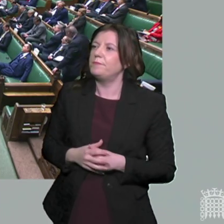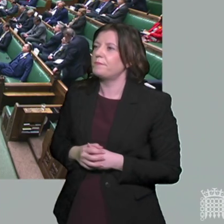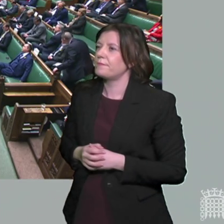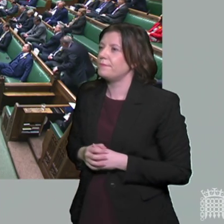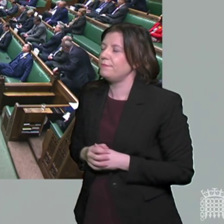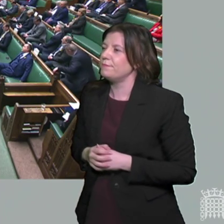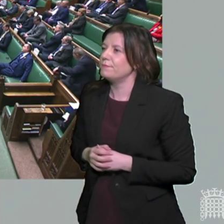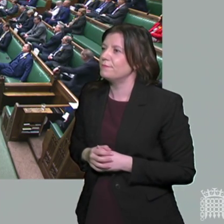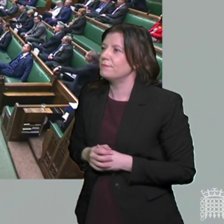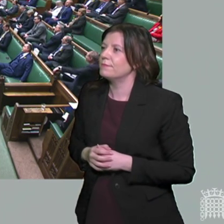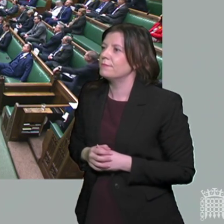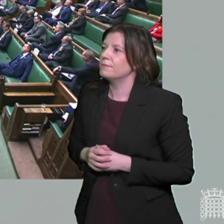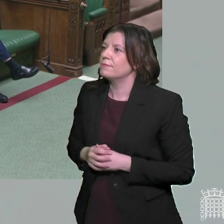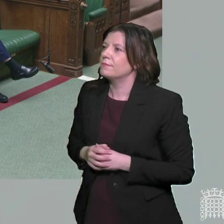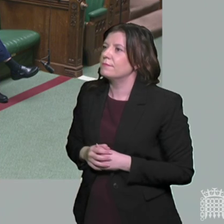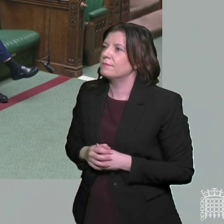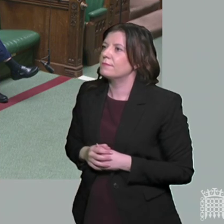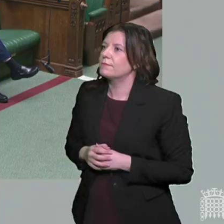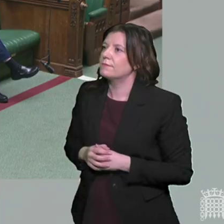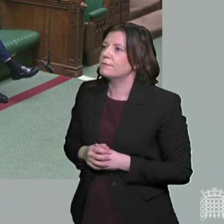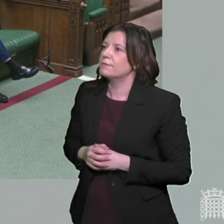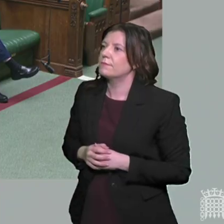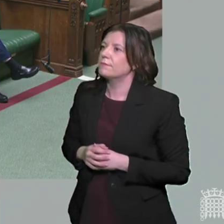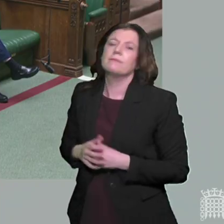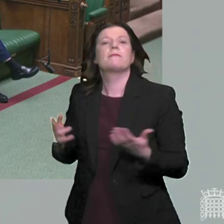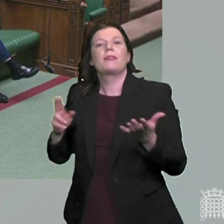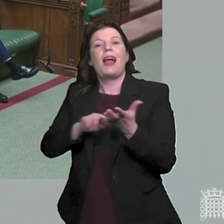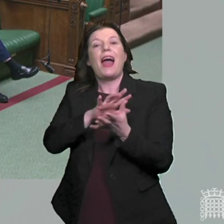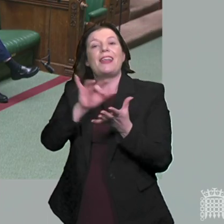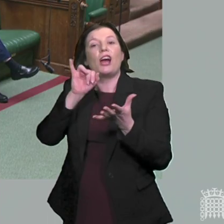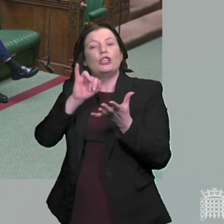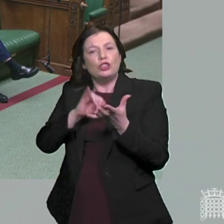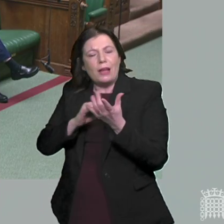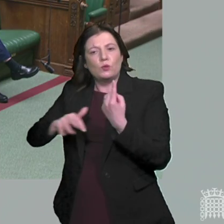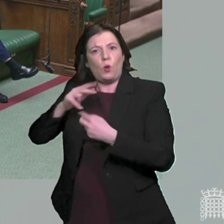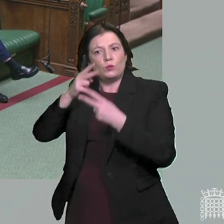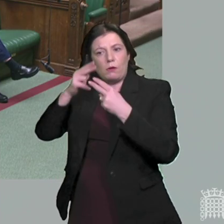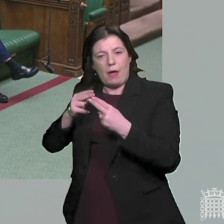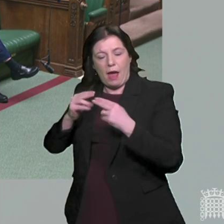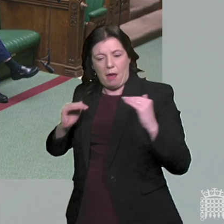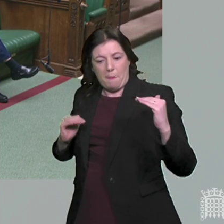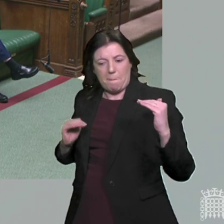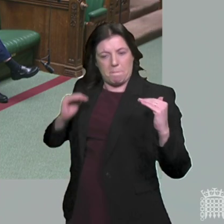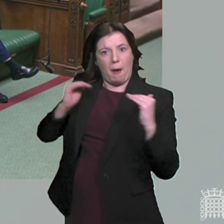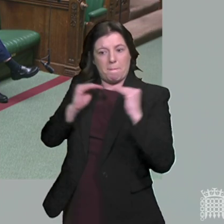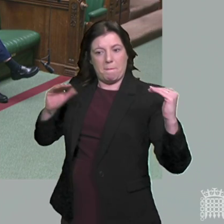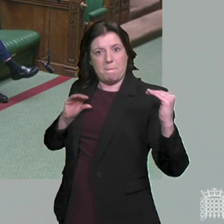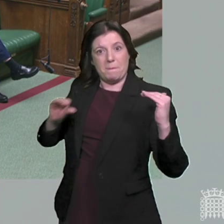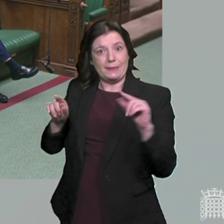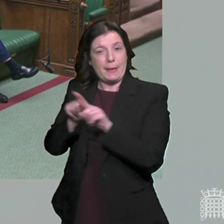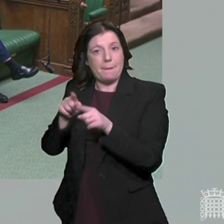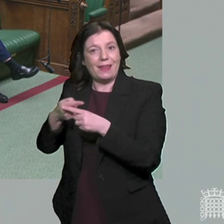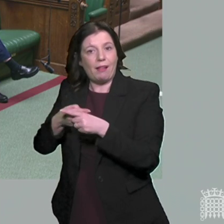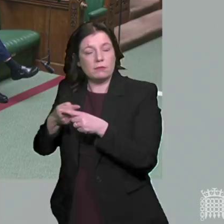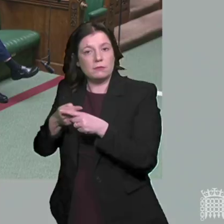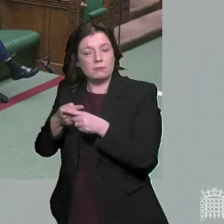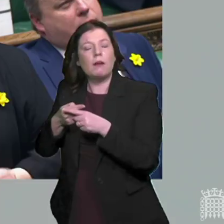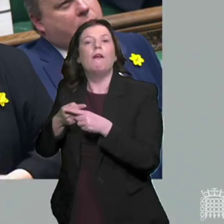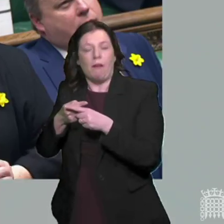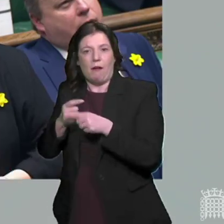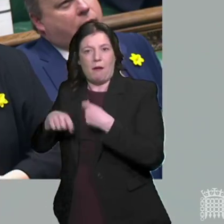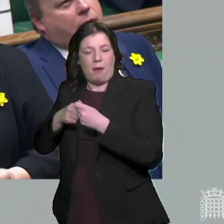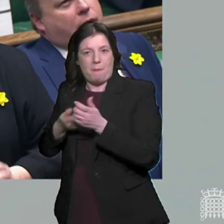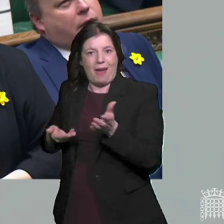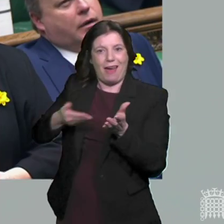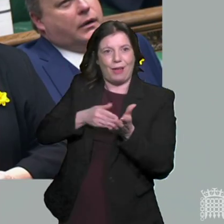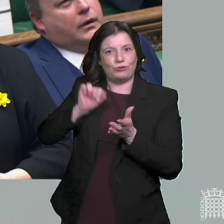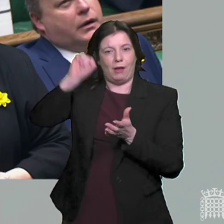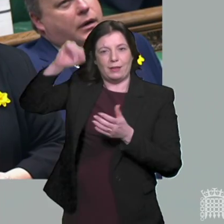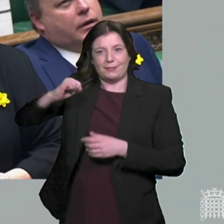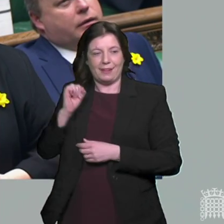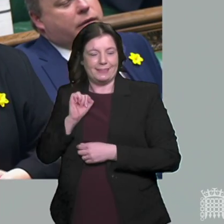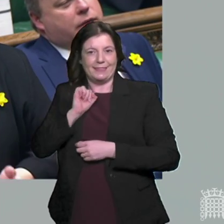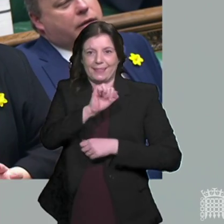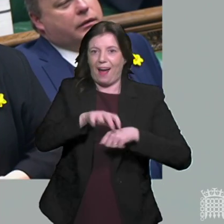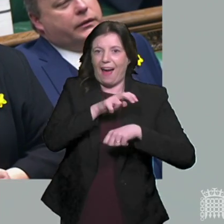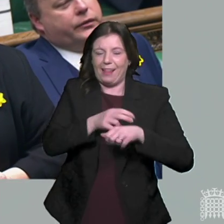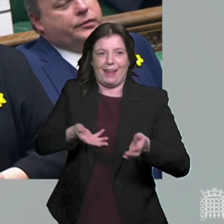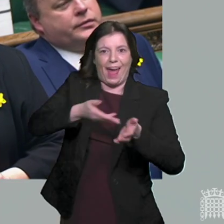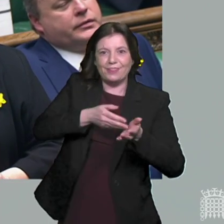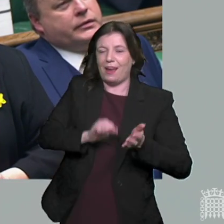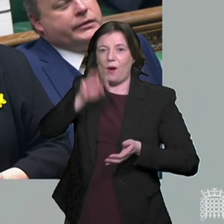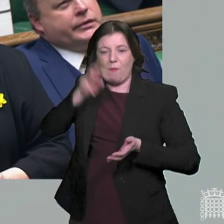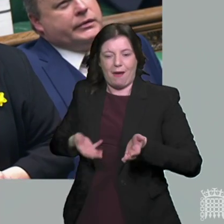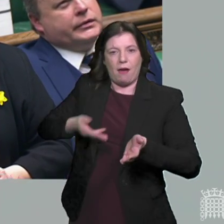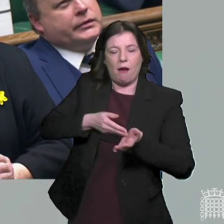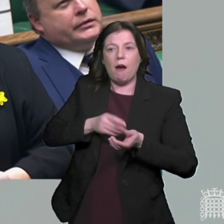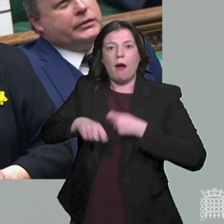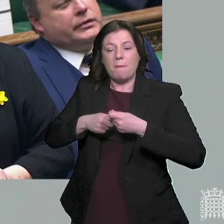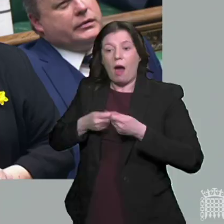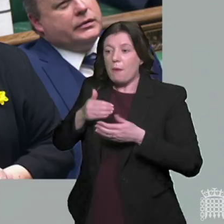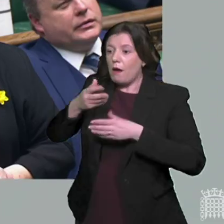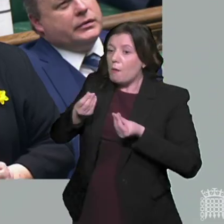If the UK Government were to uplift NHS and social care pay in England to the level in Scotland, it would unlock funding for all the devolved nations to support their national health services through the cost of living crisis.